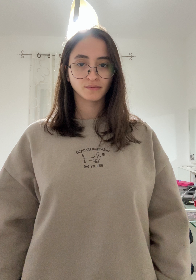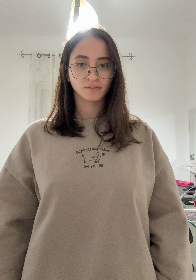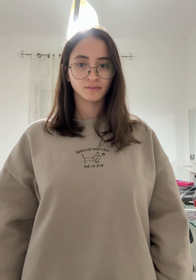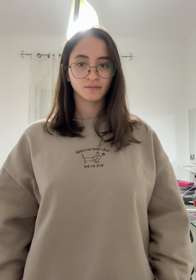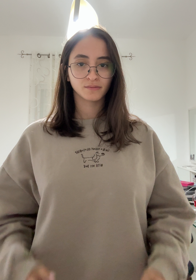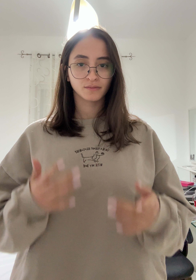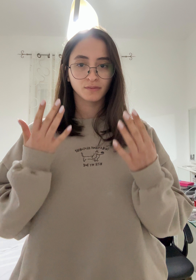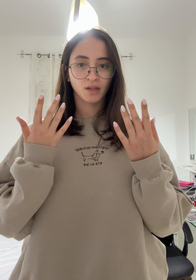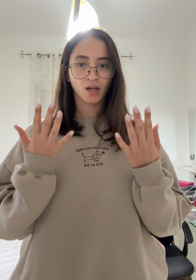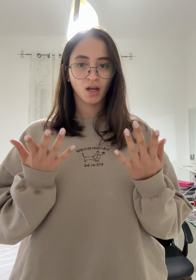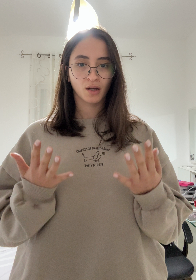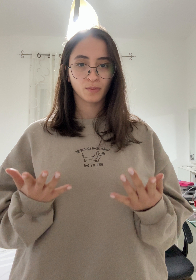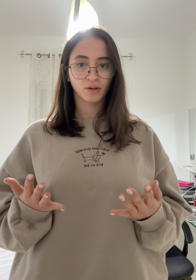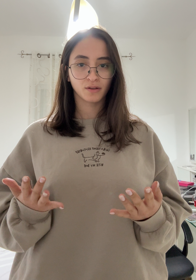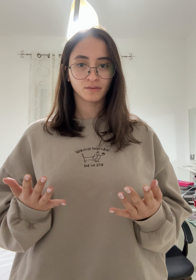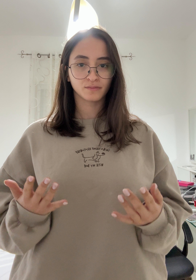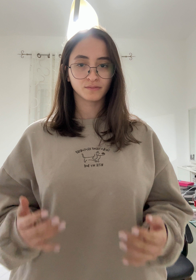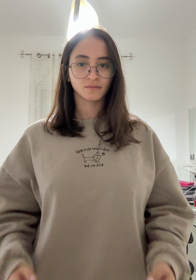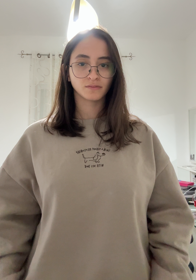כמה